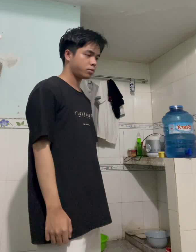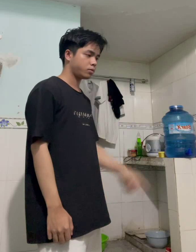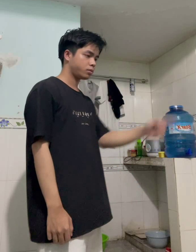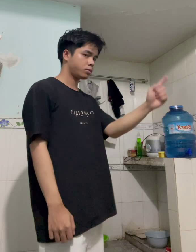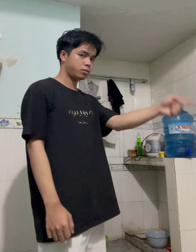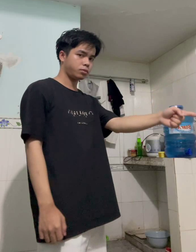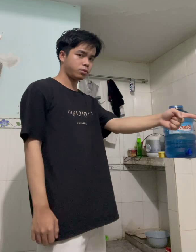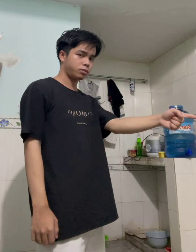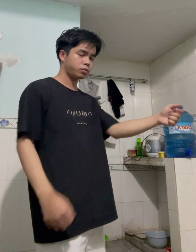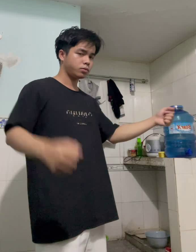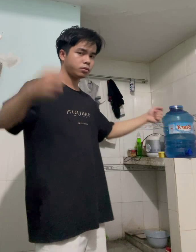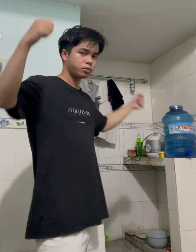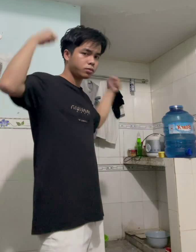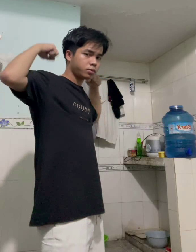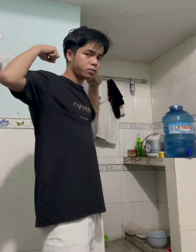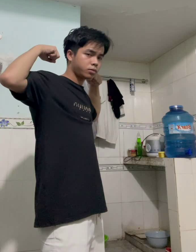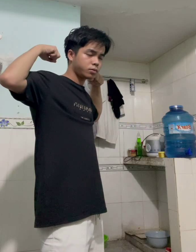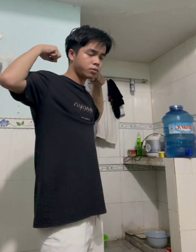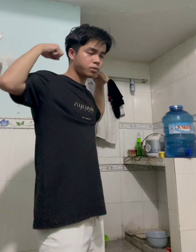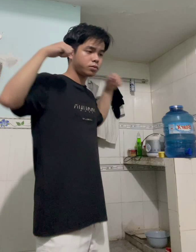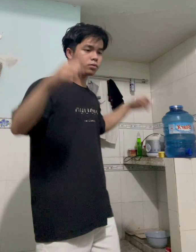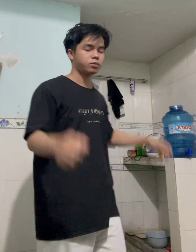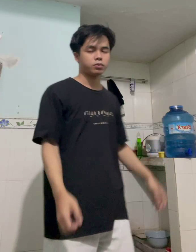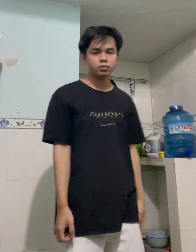ban khoe khong